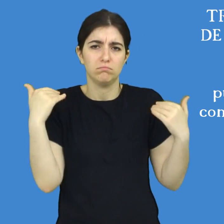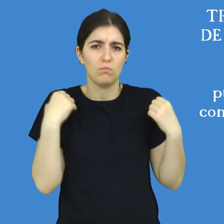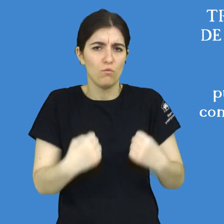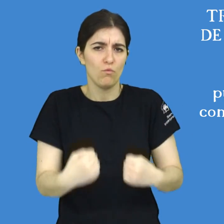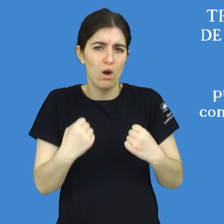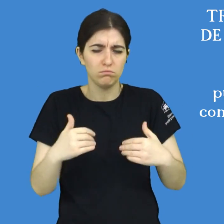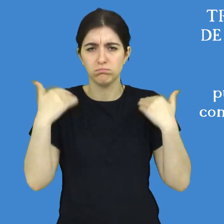fuerte